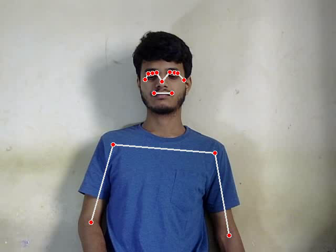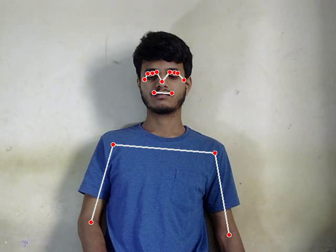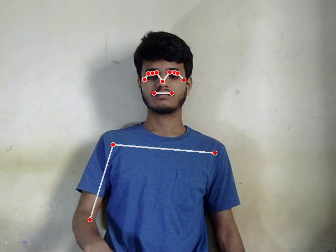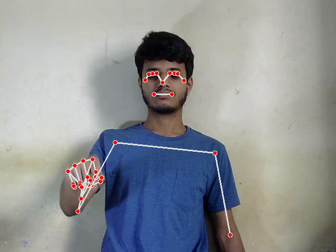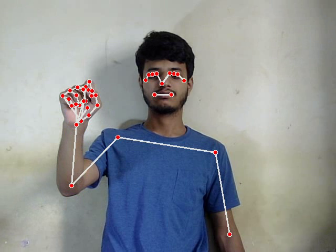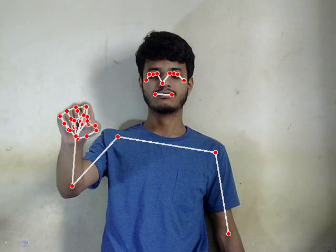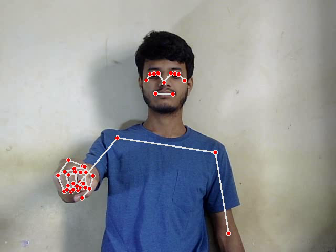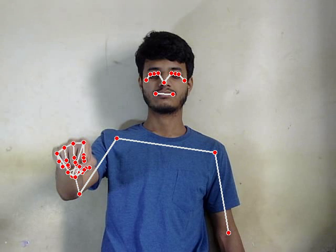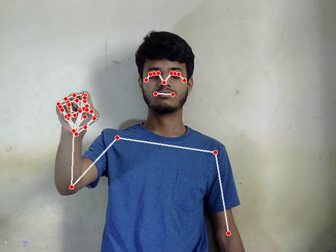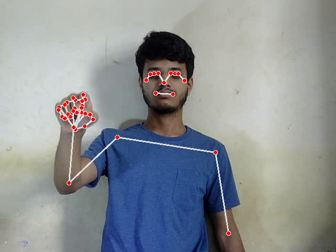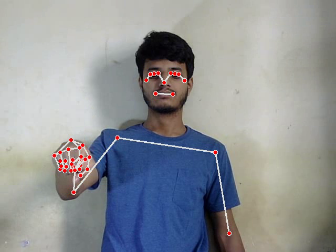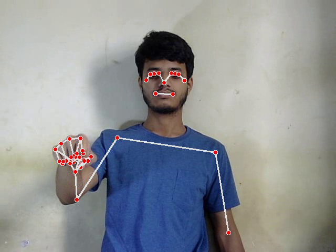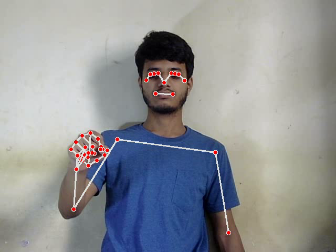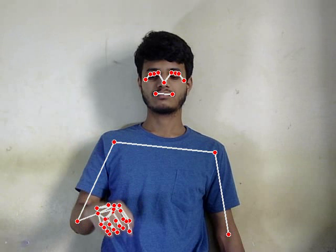yes